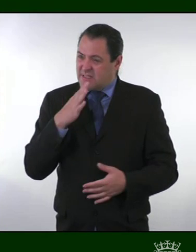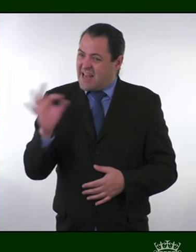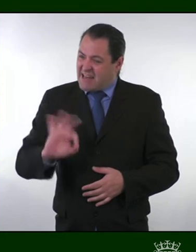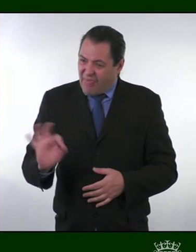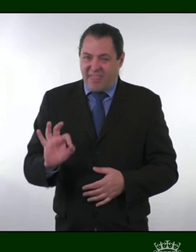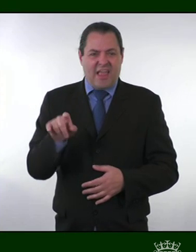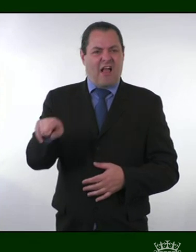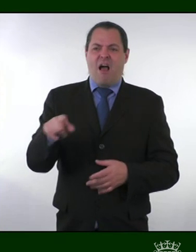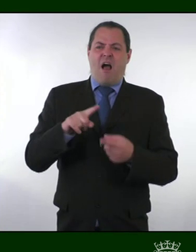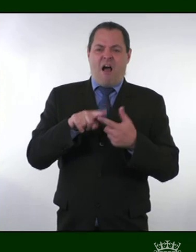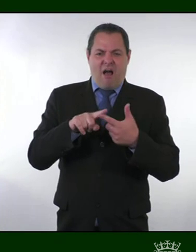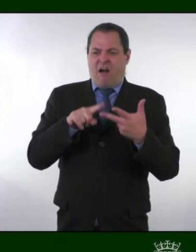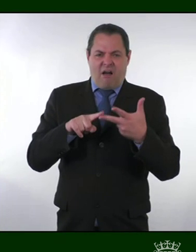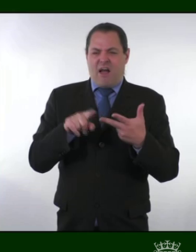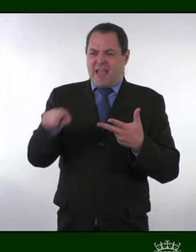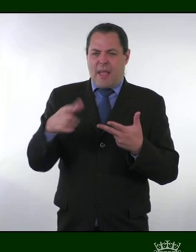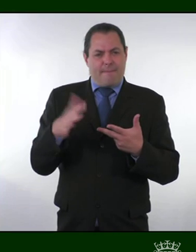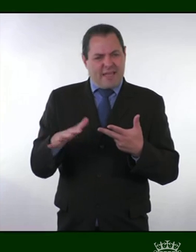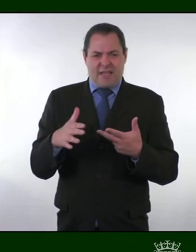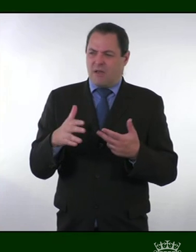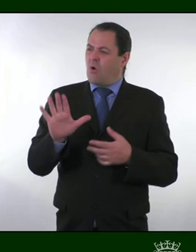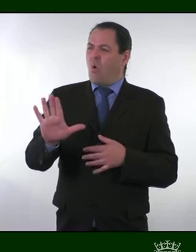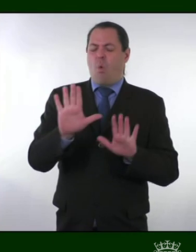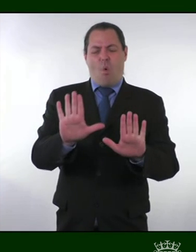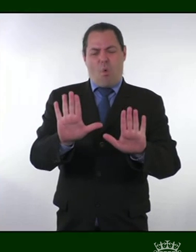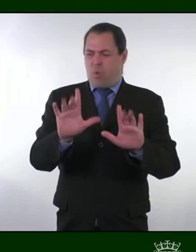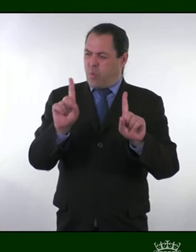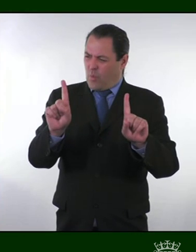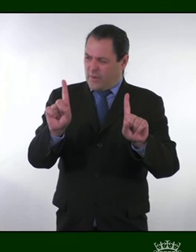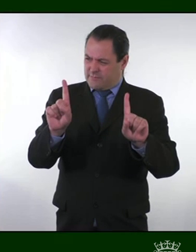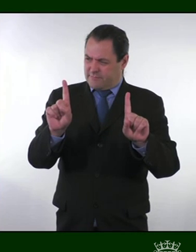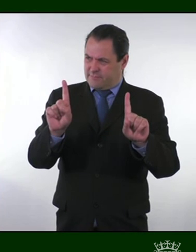This is a Leader of the Opposition who sat on the Front Bench—